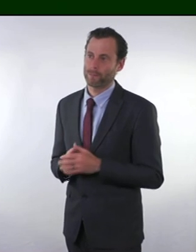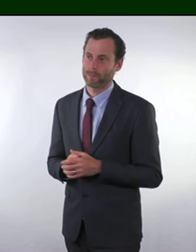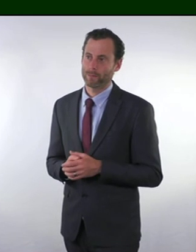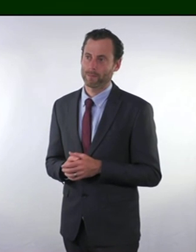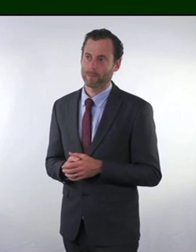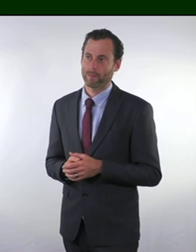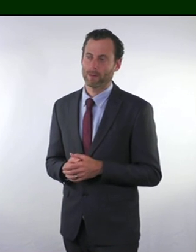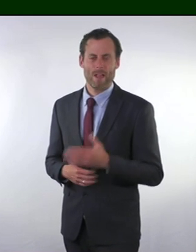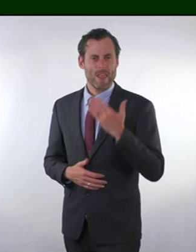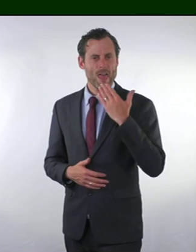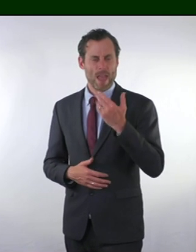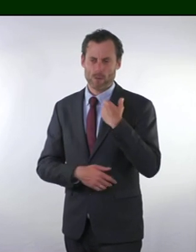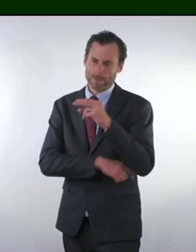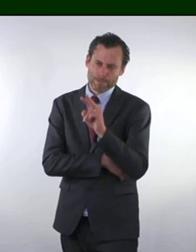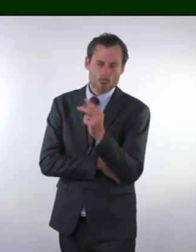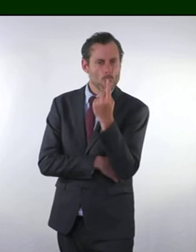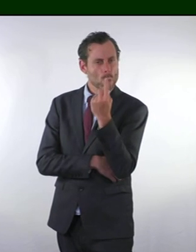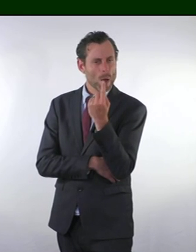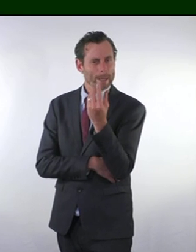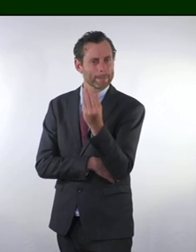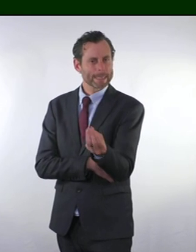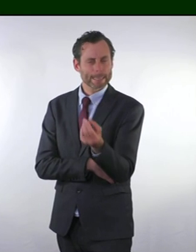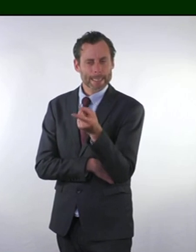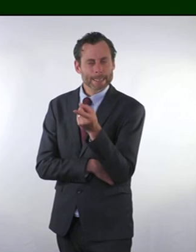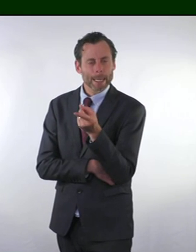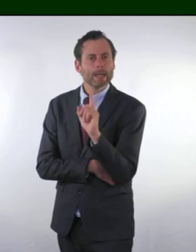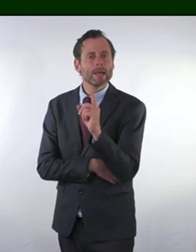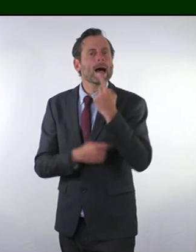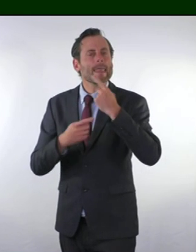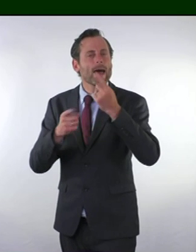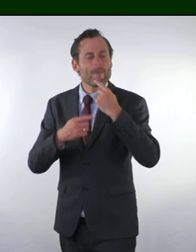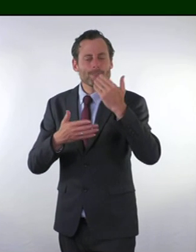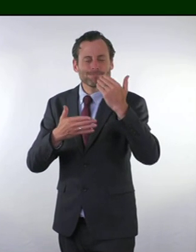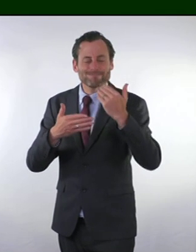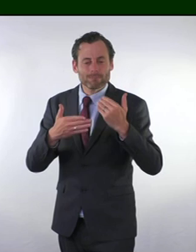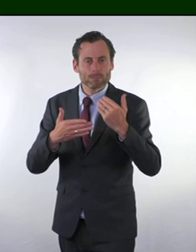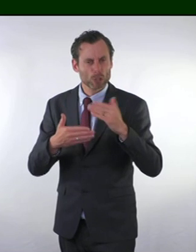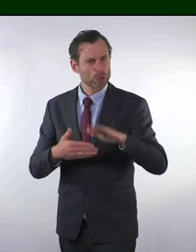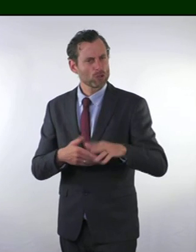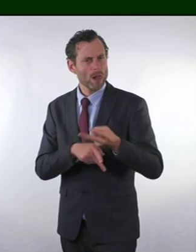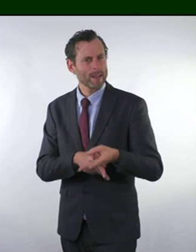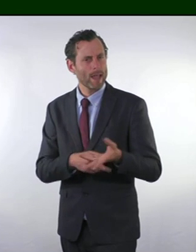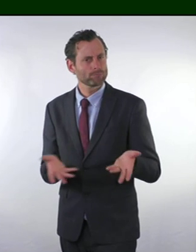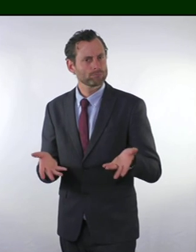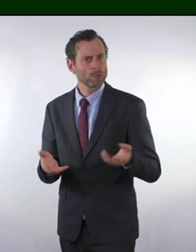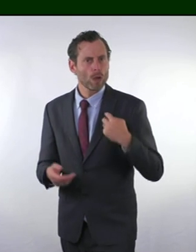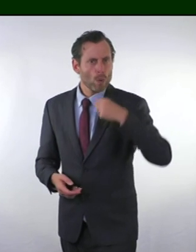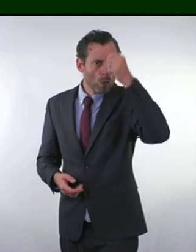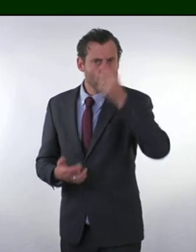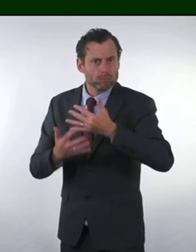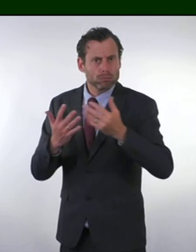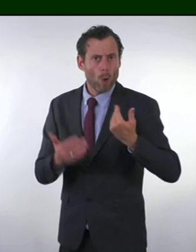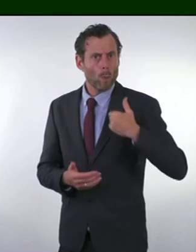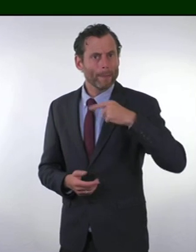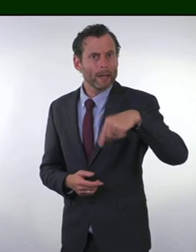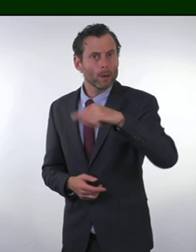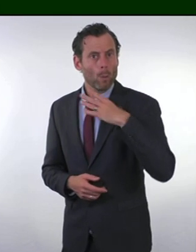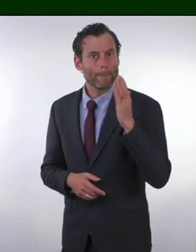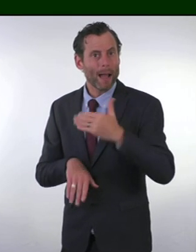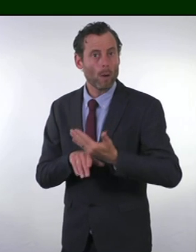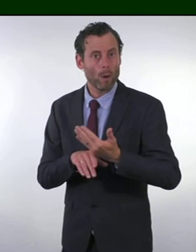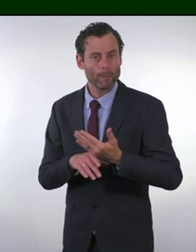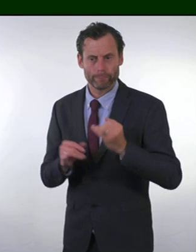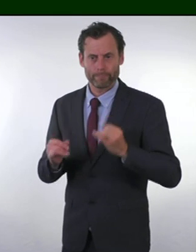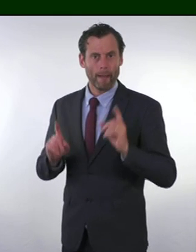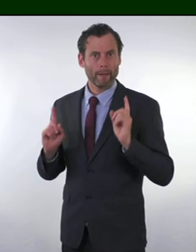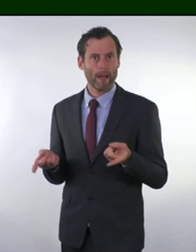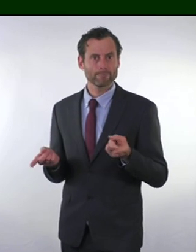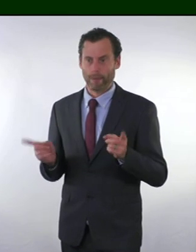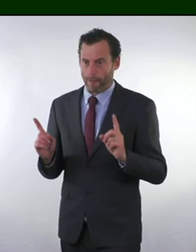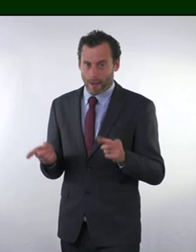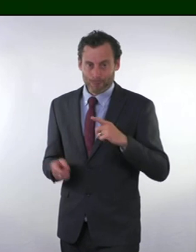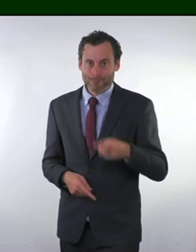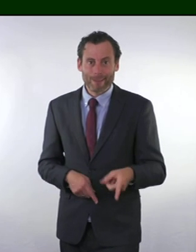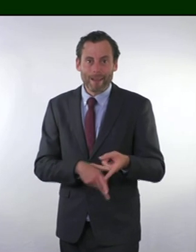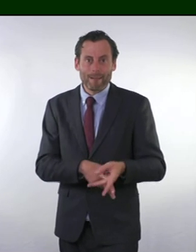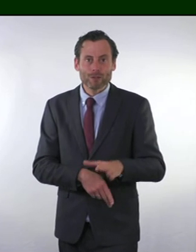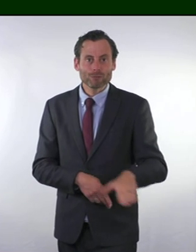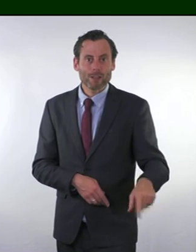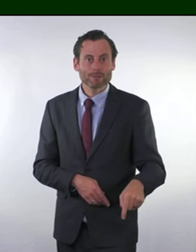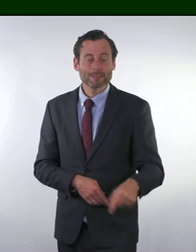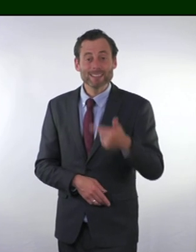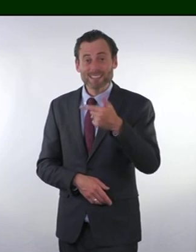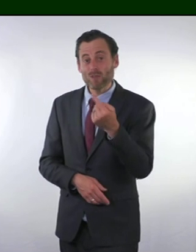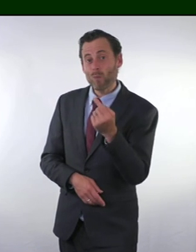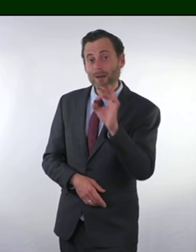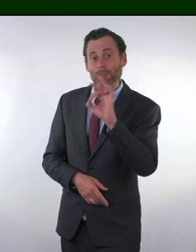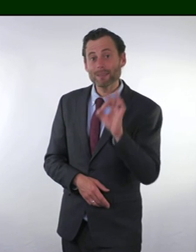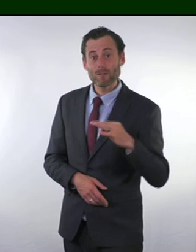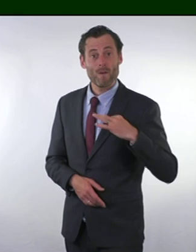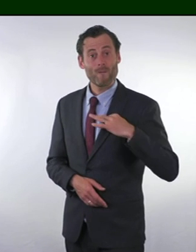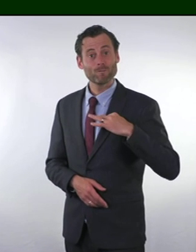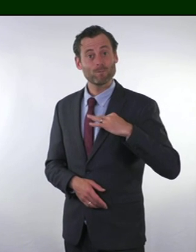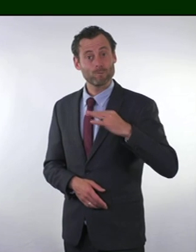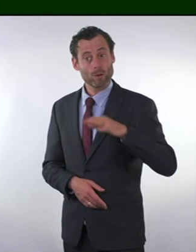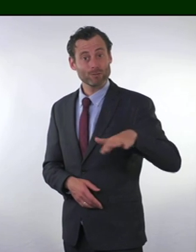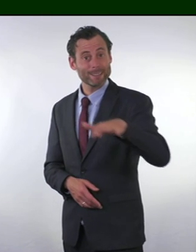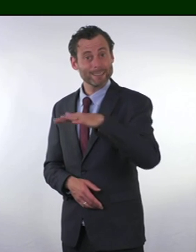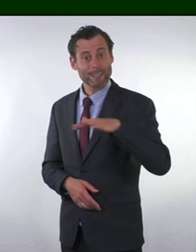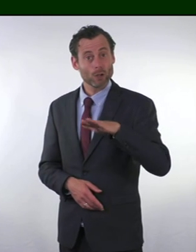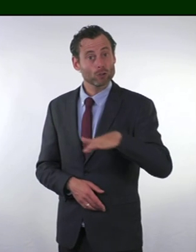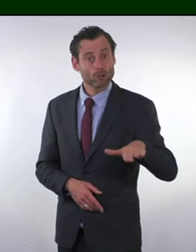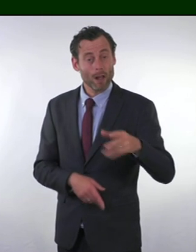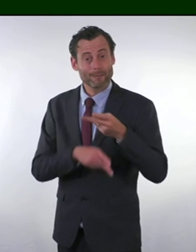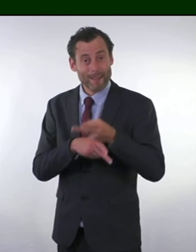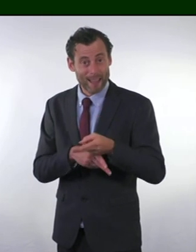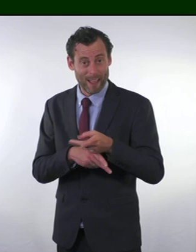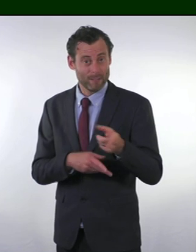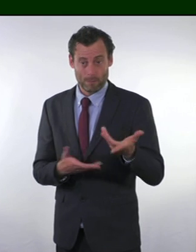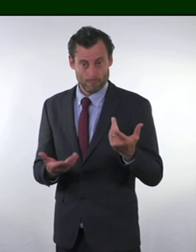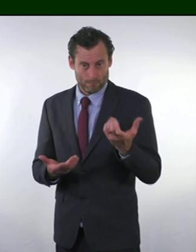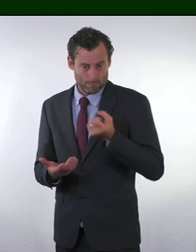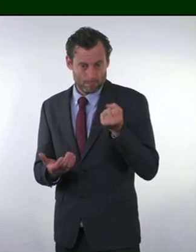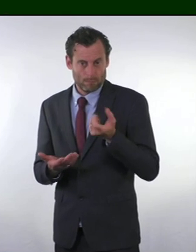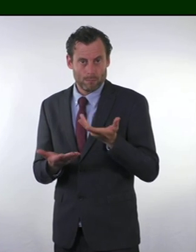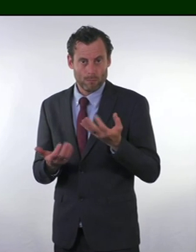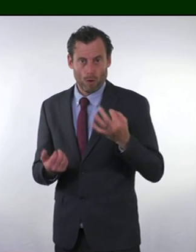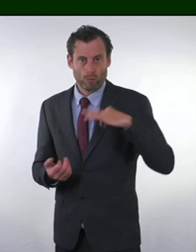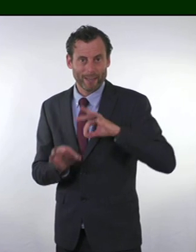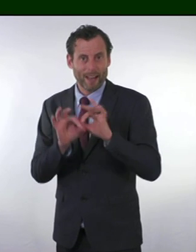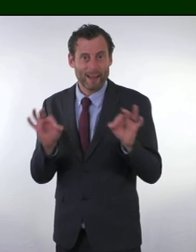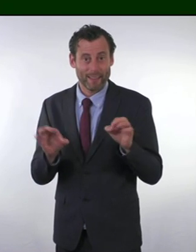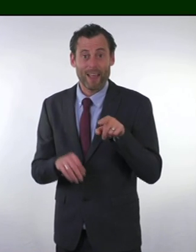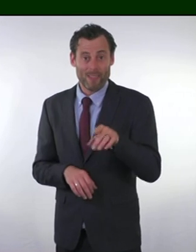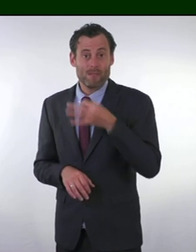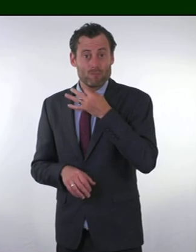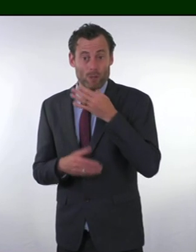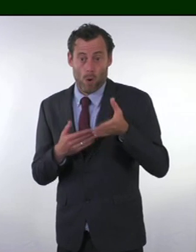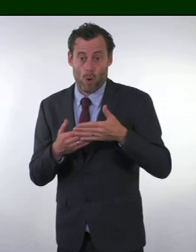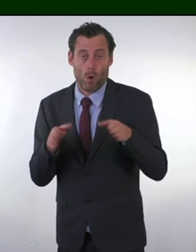One word that has not been mentioned so far is childcare, yet we know that two thirds of women who want to return to work in the next couple of months cannot because they cannot get any, and that 71% of our voluntary sector childcare agencies are already operating at a loss, risking their closing in the coming weeks.